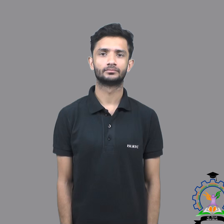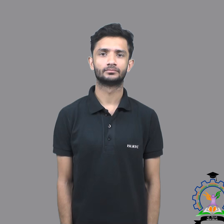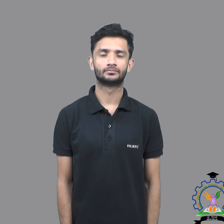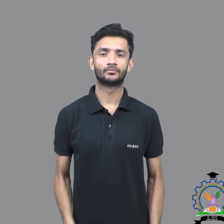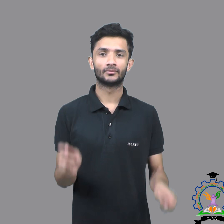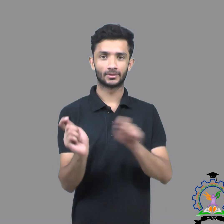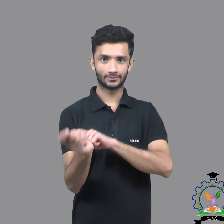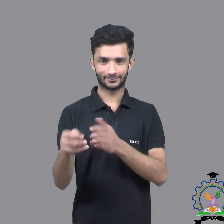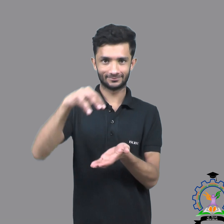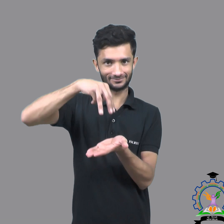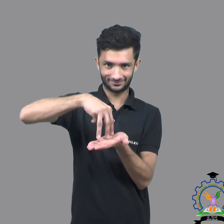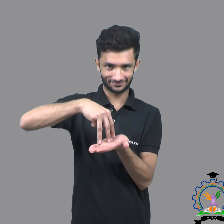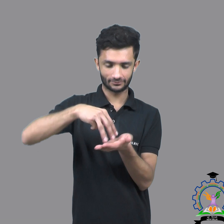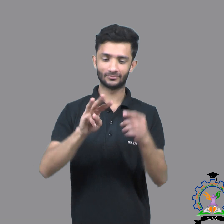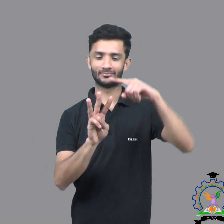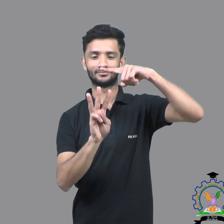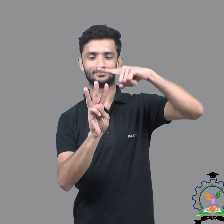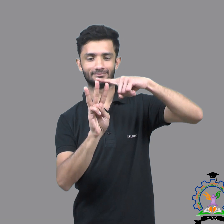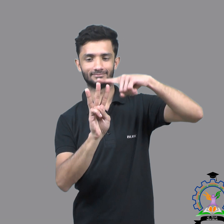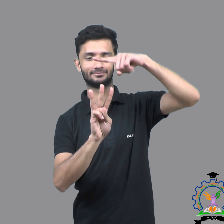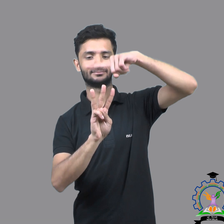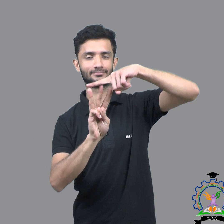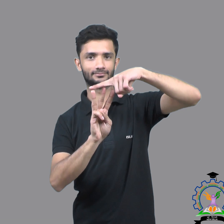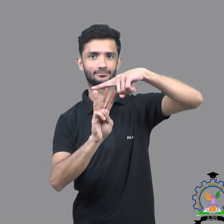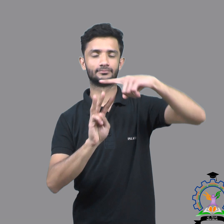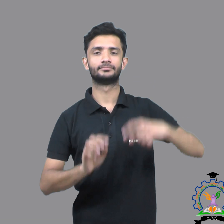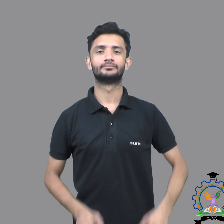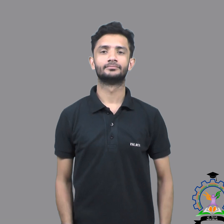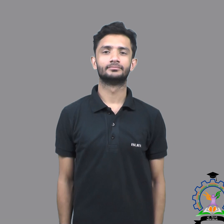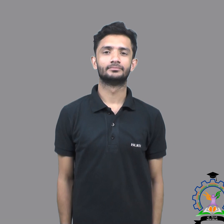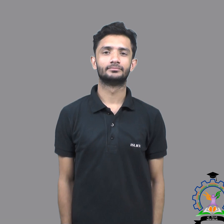Stumps (Cricket)